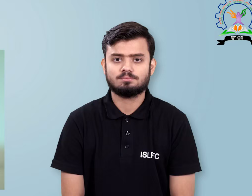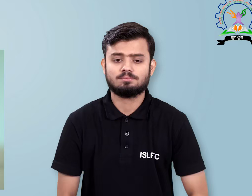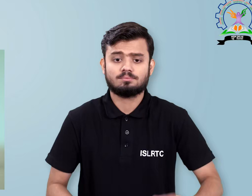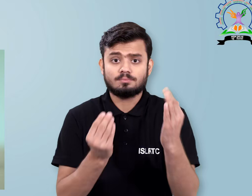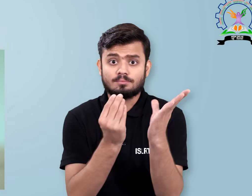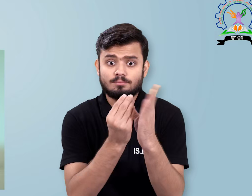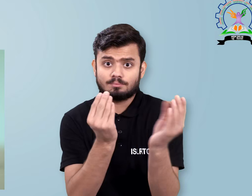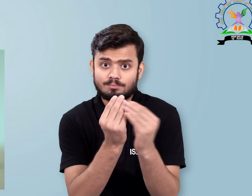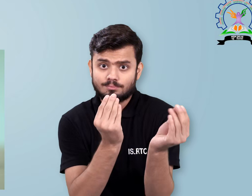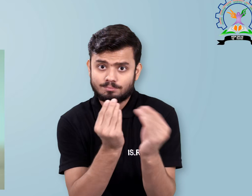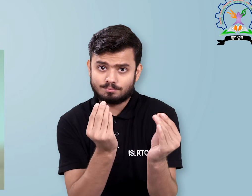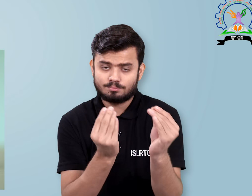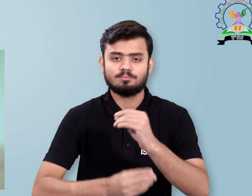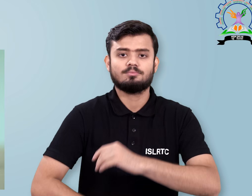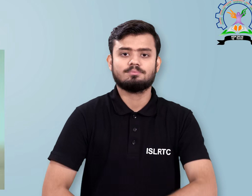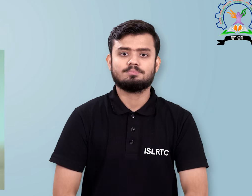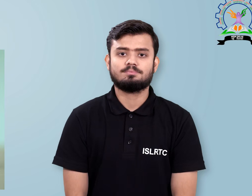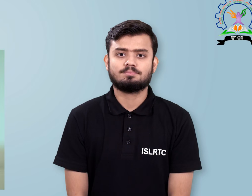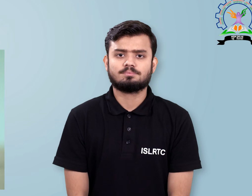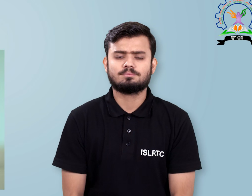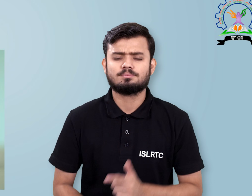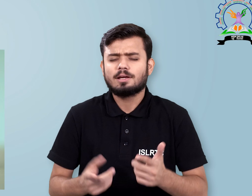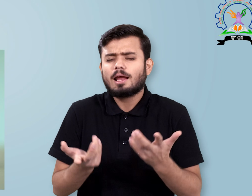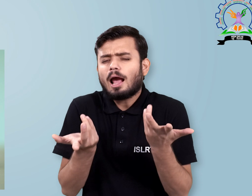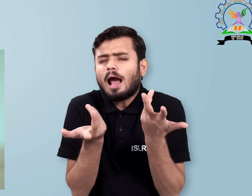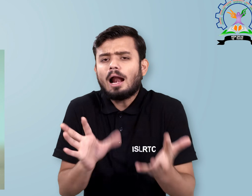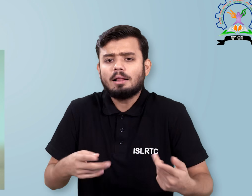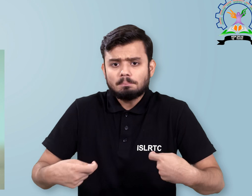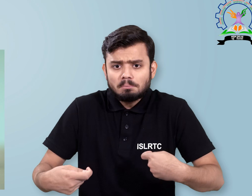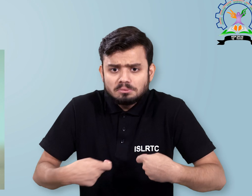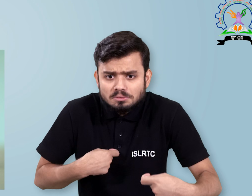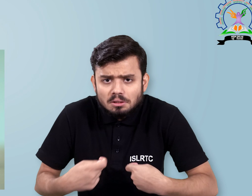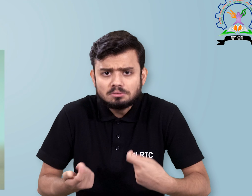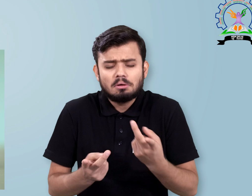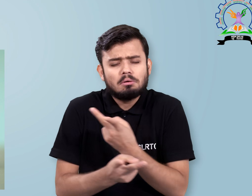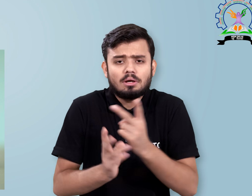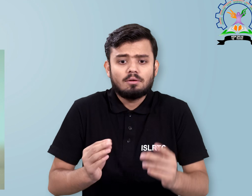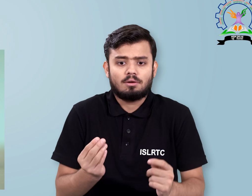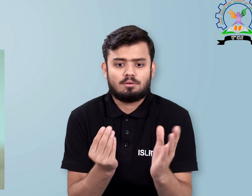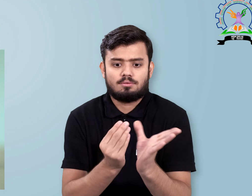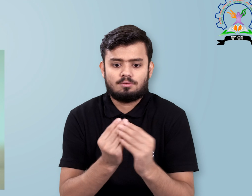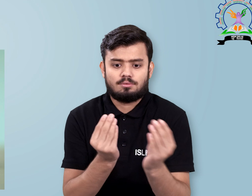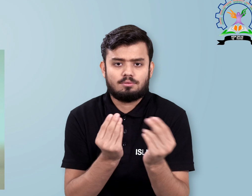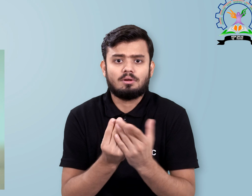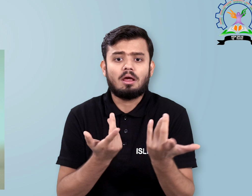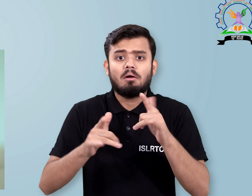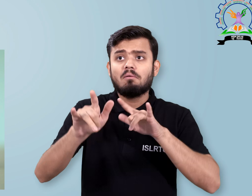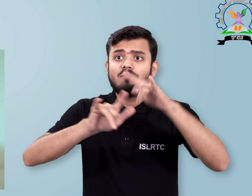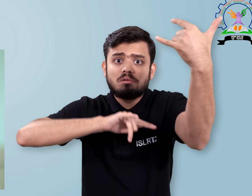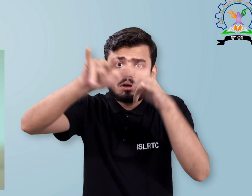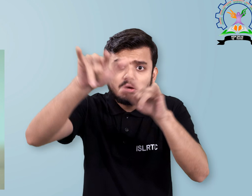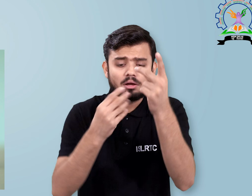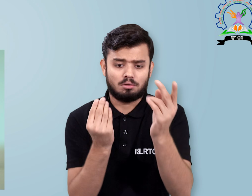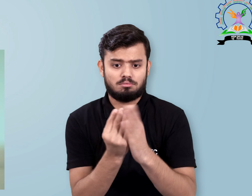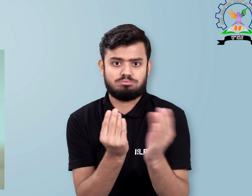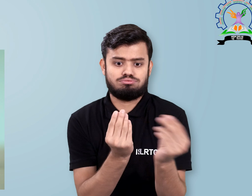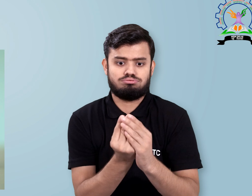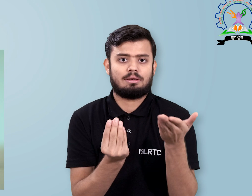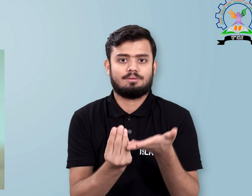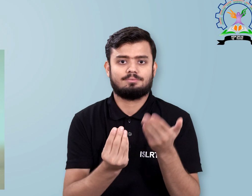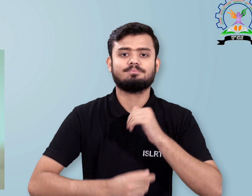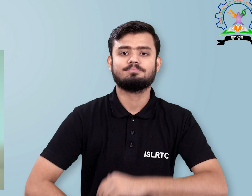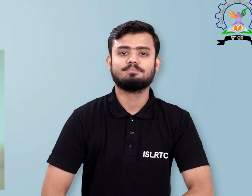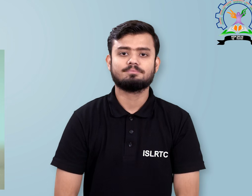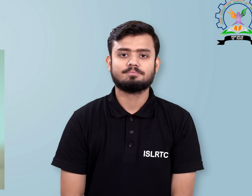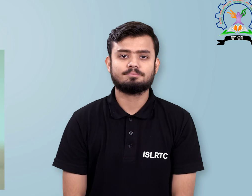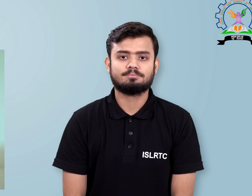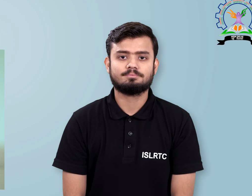Monetary Relating to money or currency.